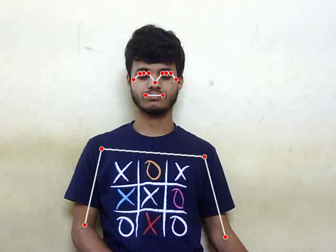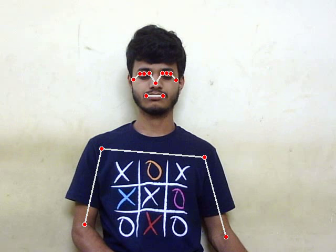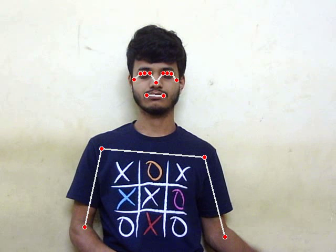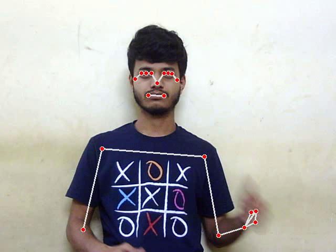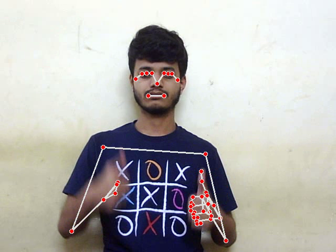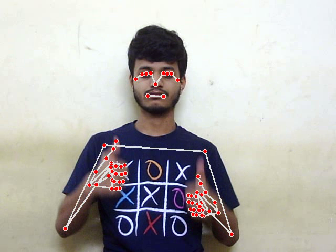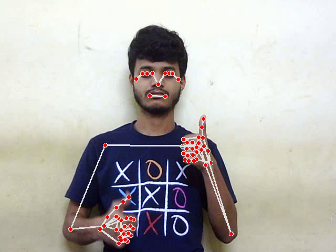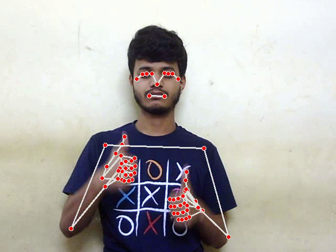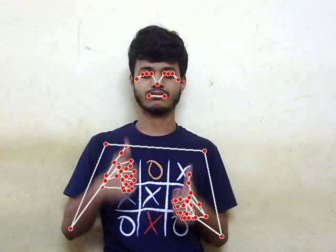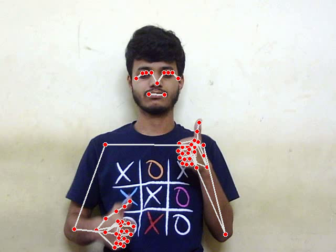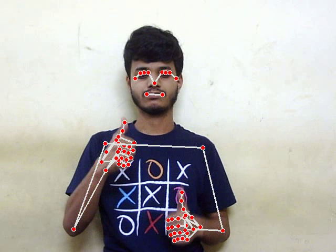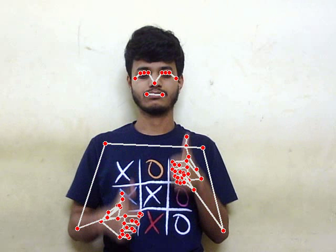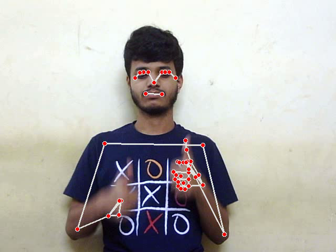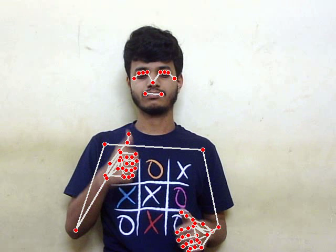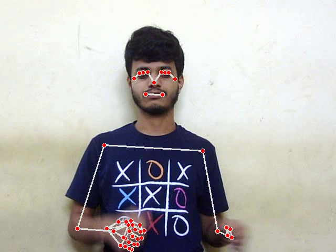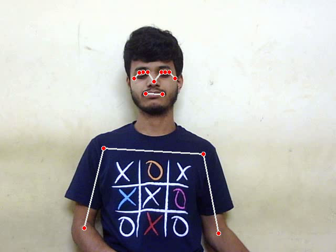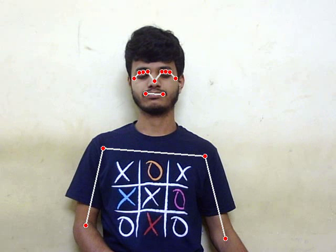which